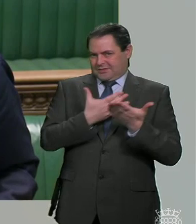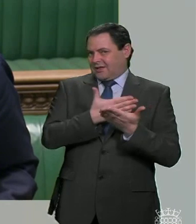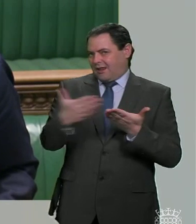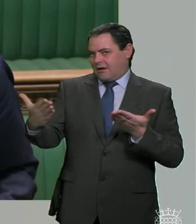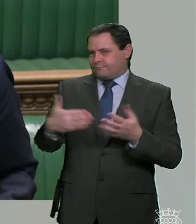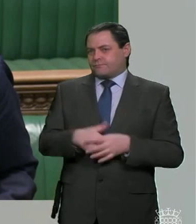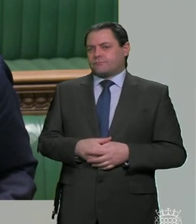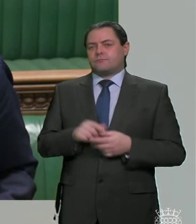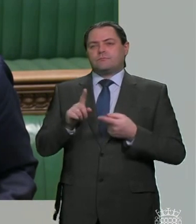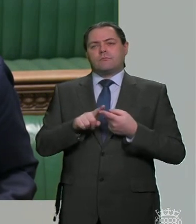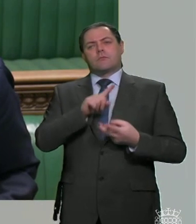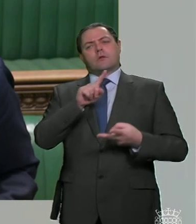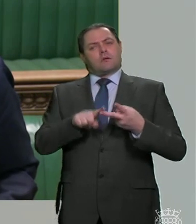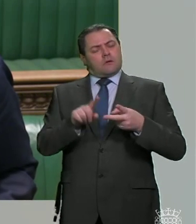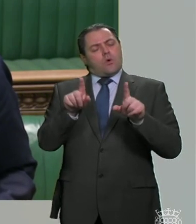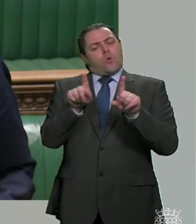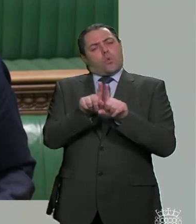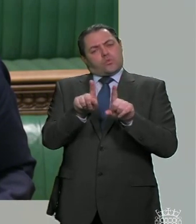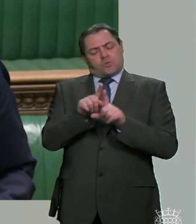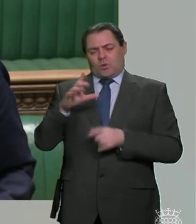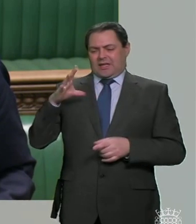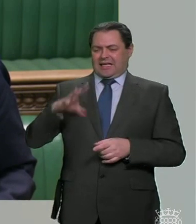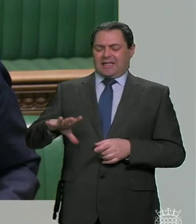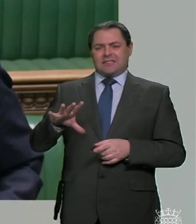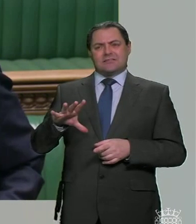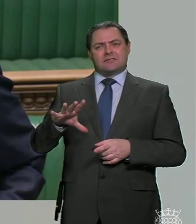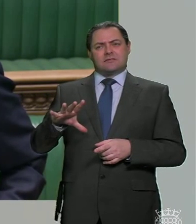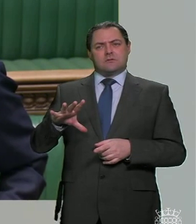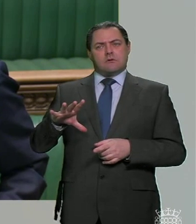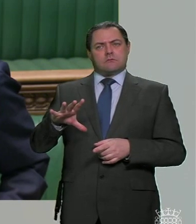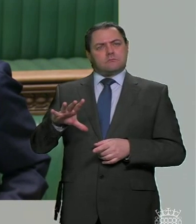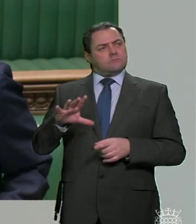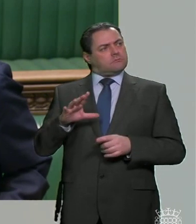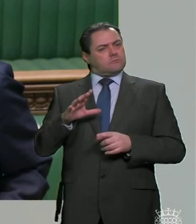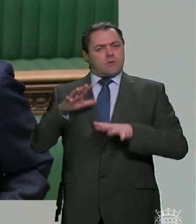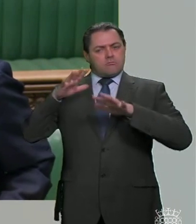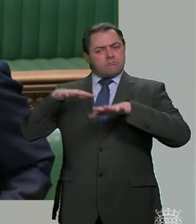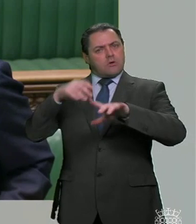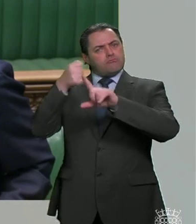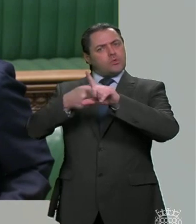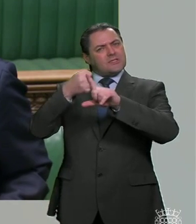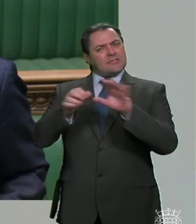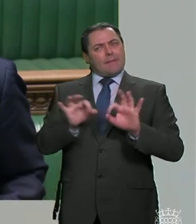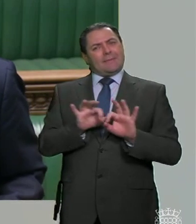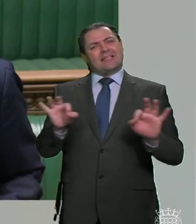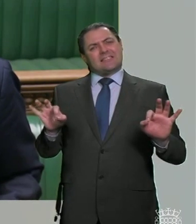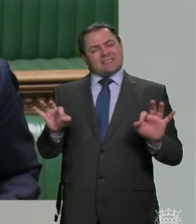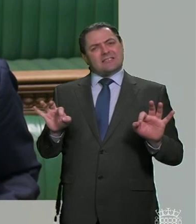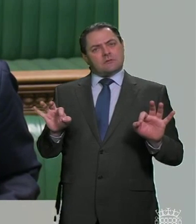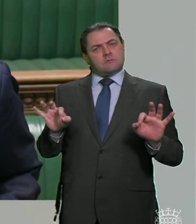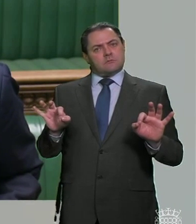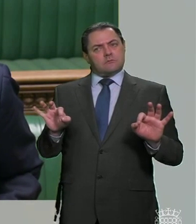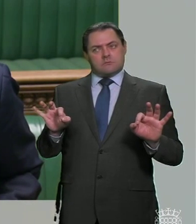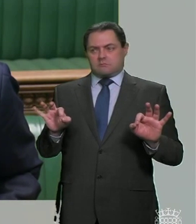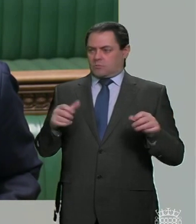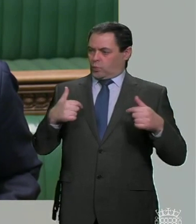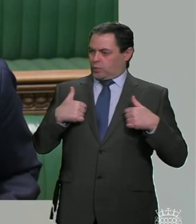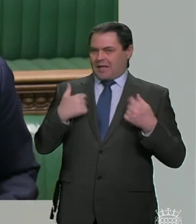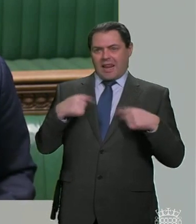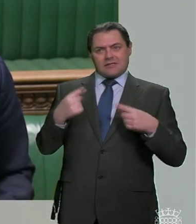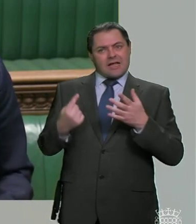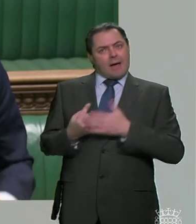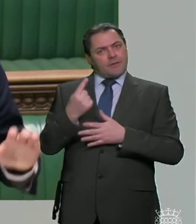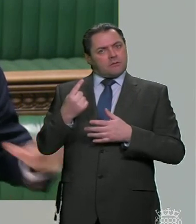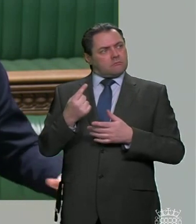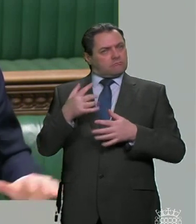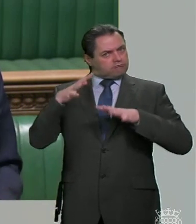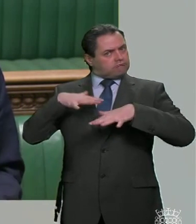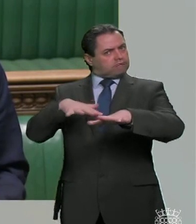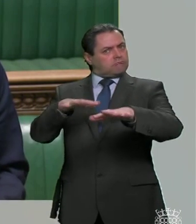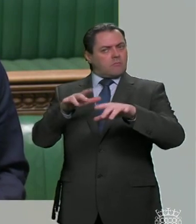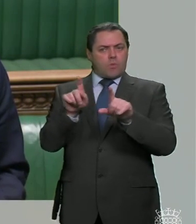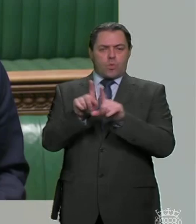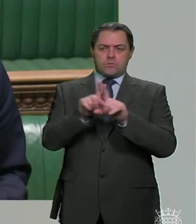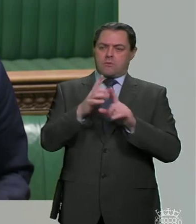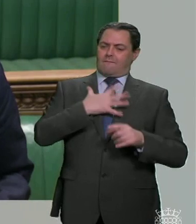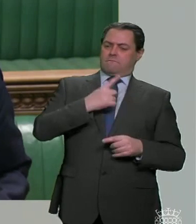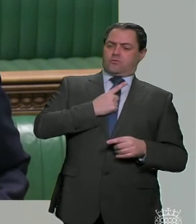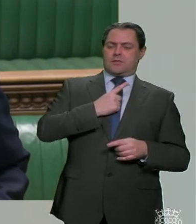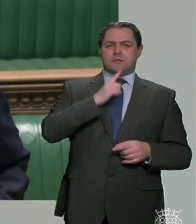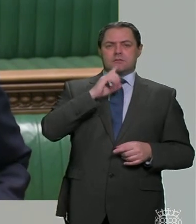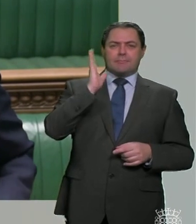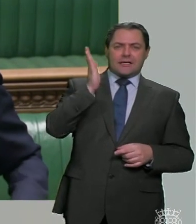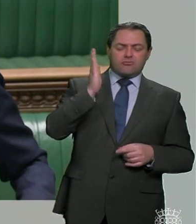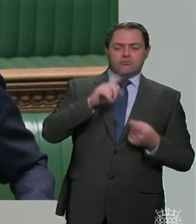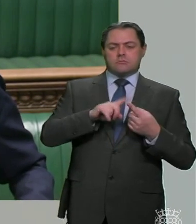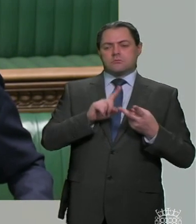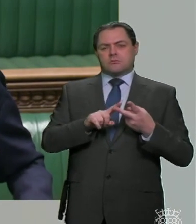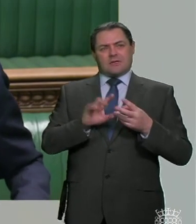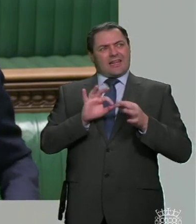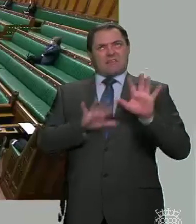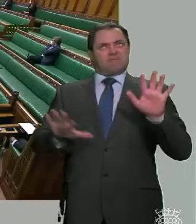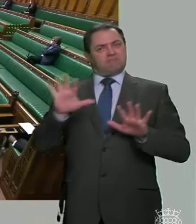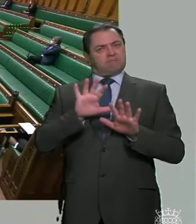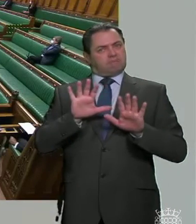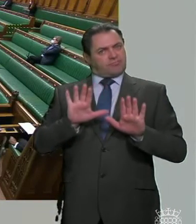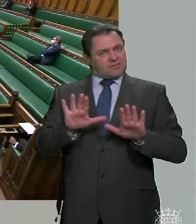I think we also have to strike a balance between the need to allow peaceful protests to go ahead, and we do on a huge scale in this country, and the need to protect free speech and vital parts of the UK economy.